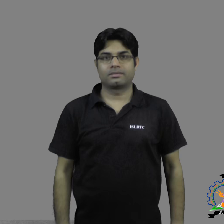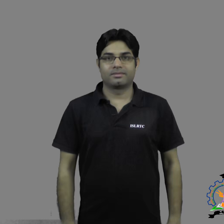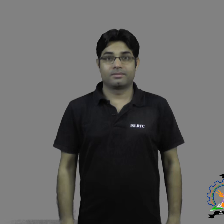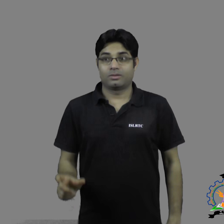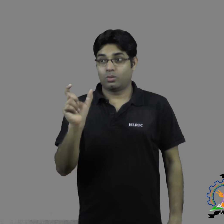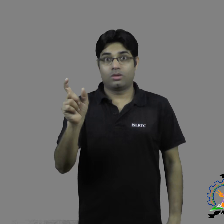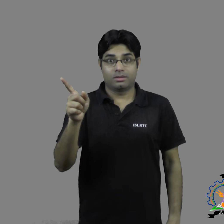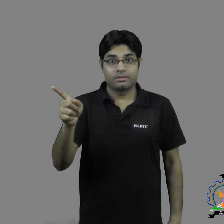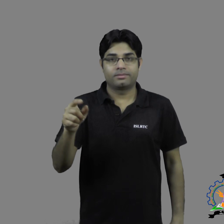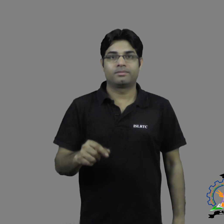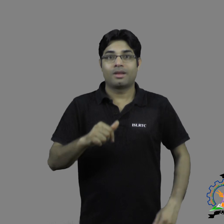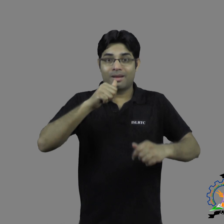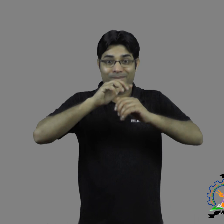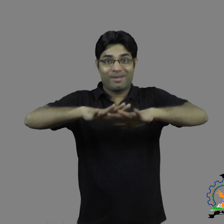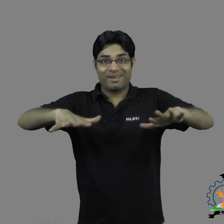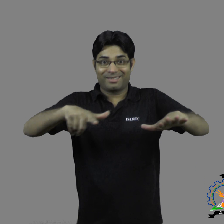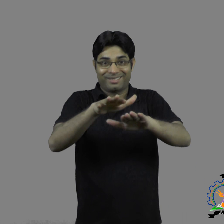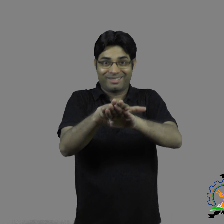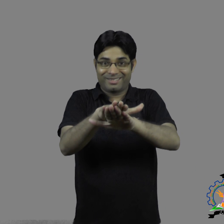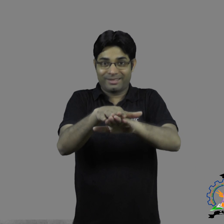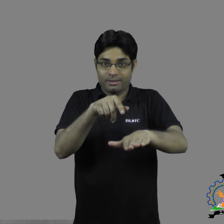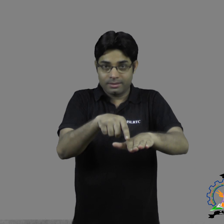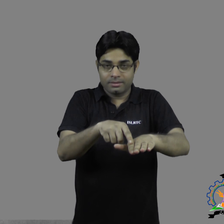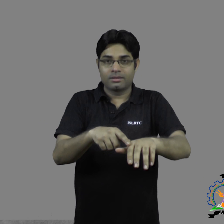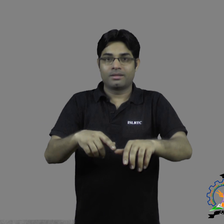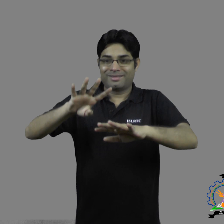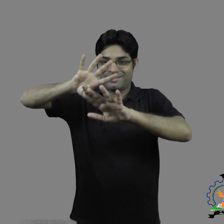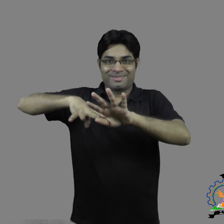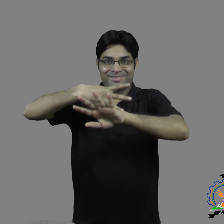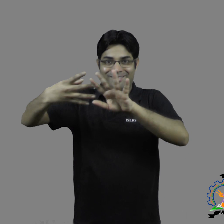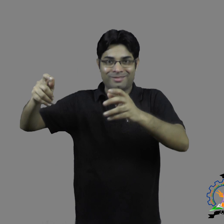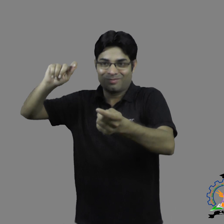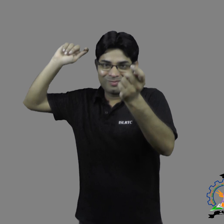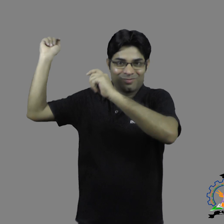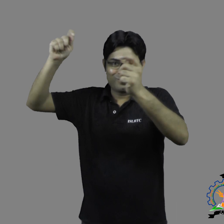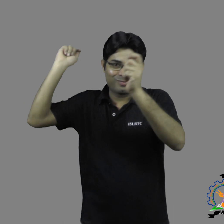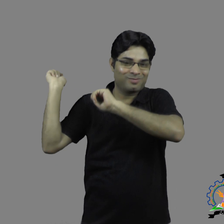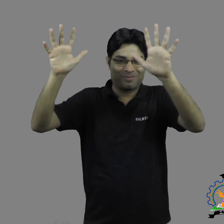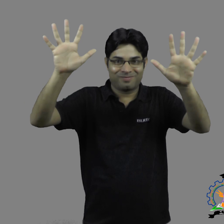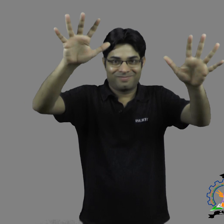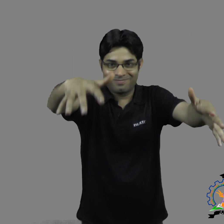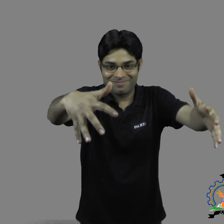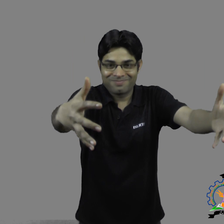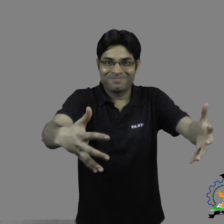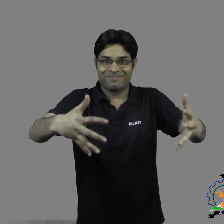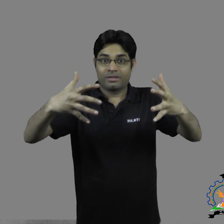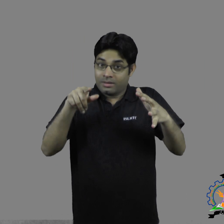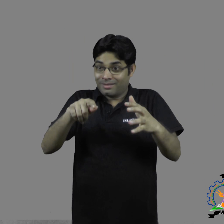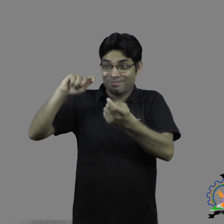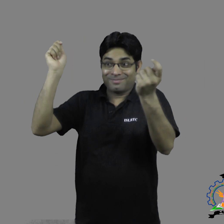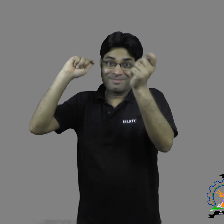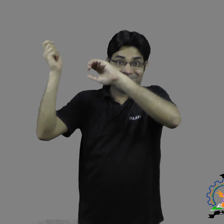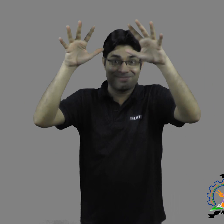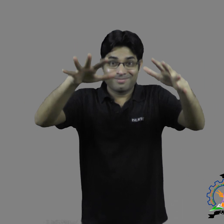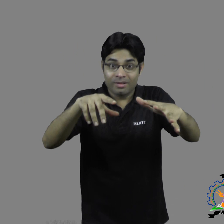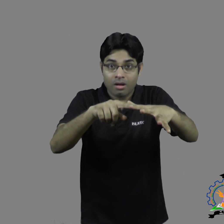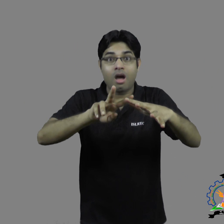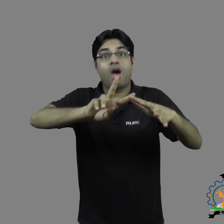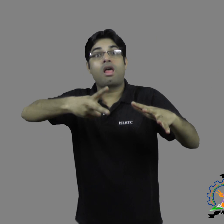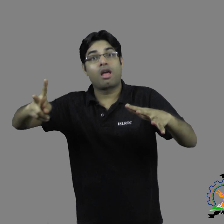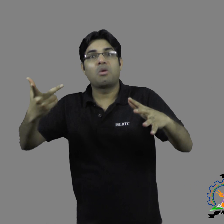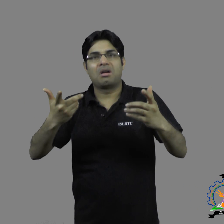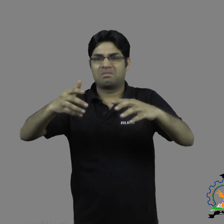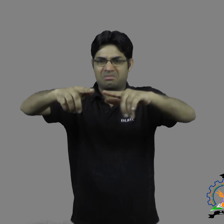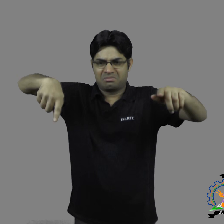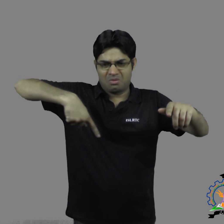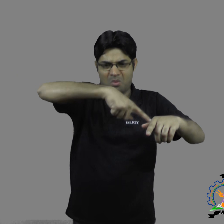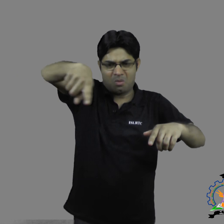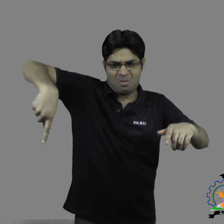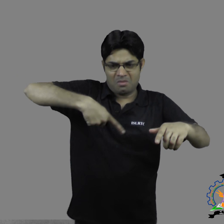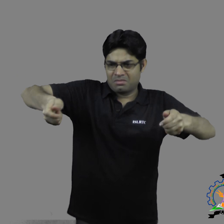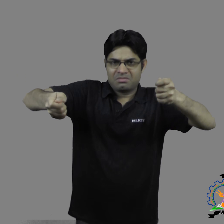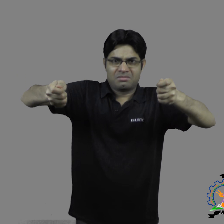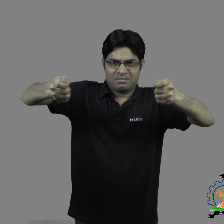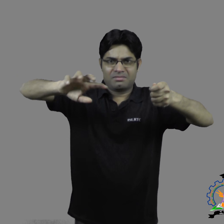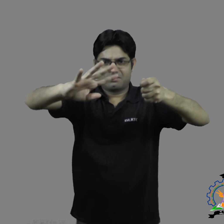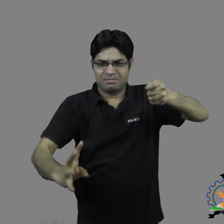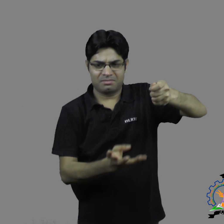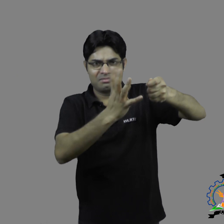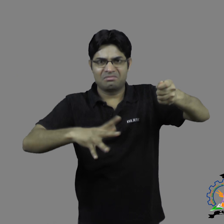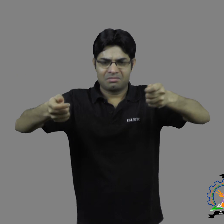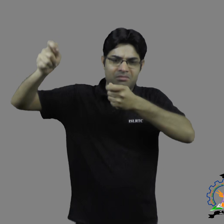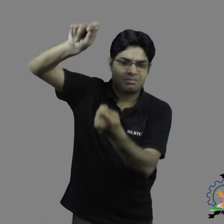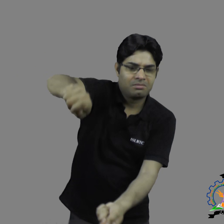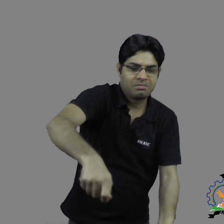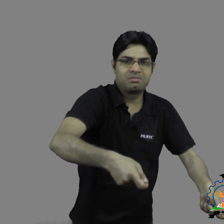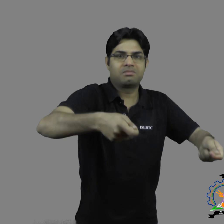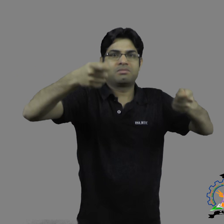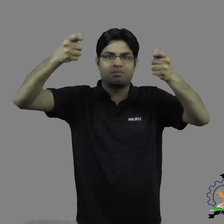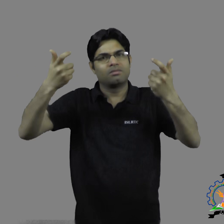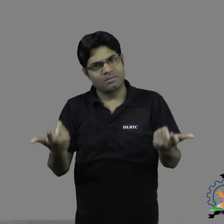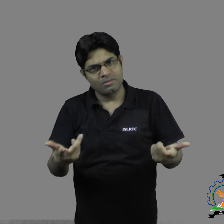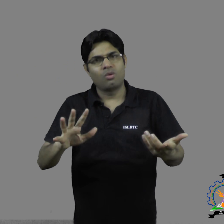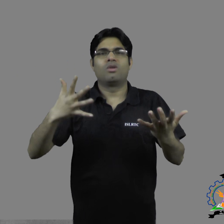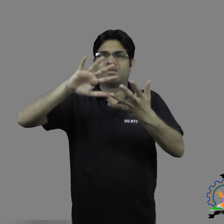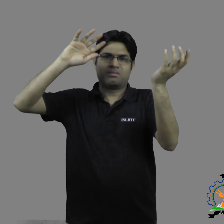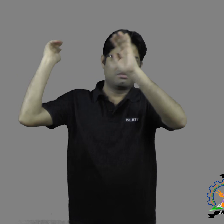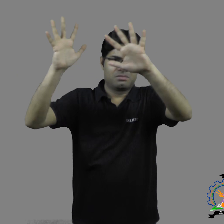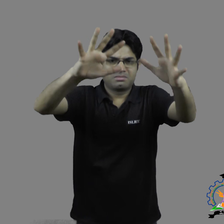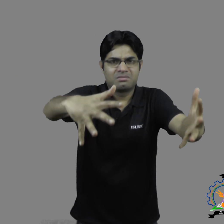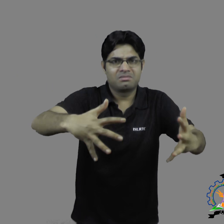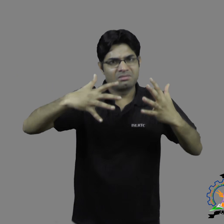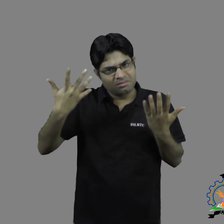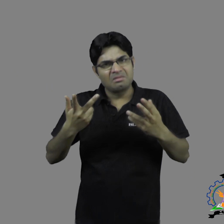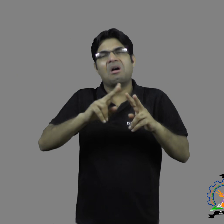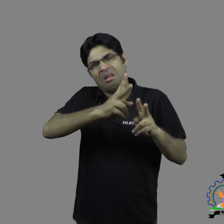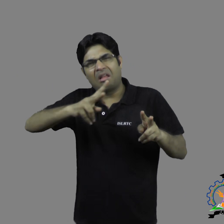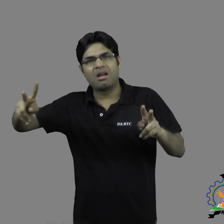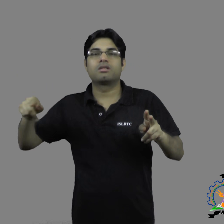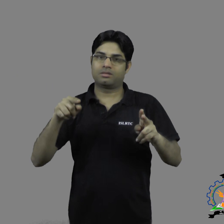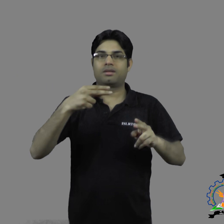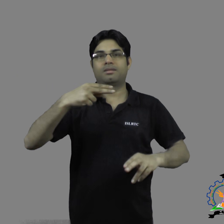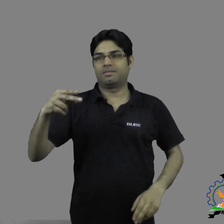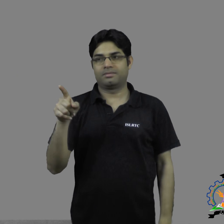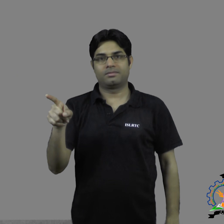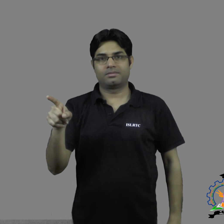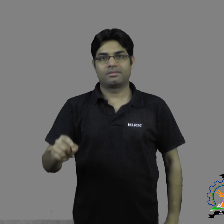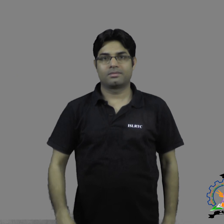Fish Farm Implements